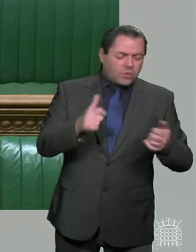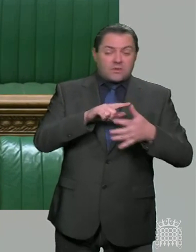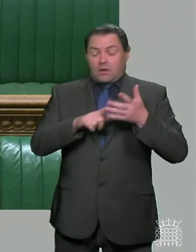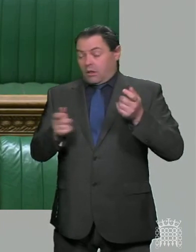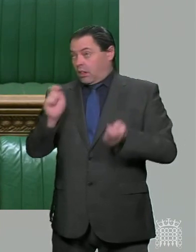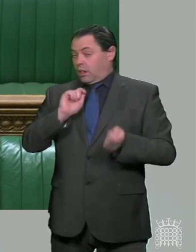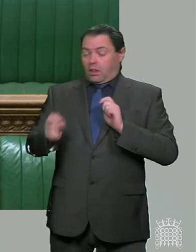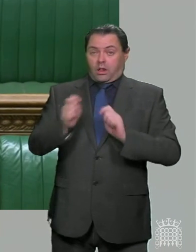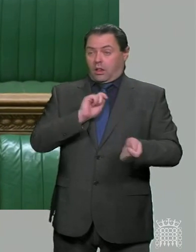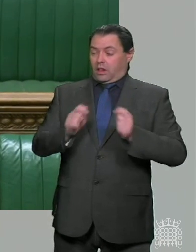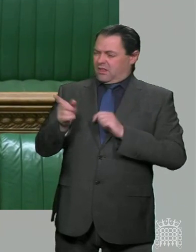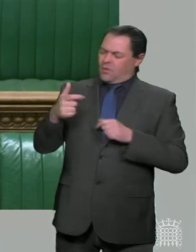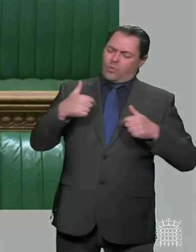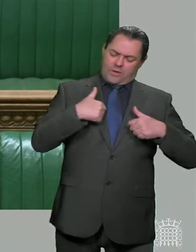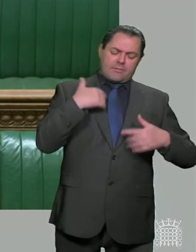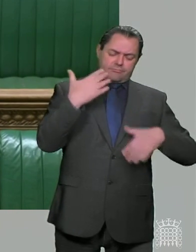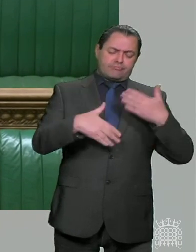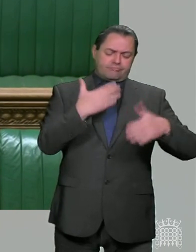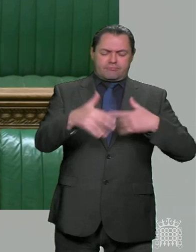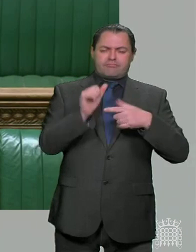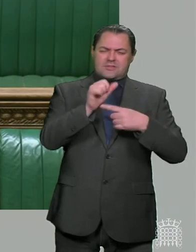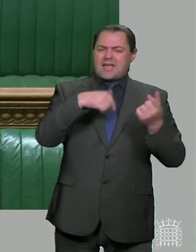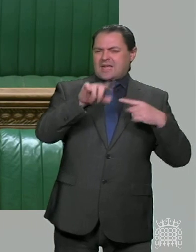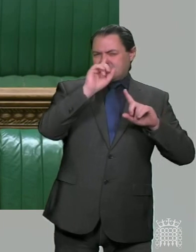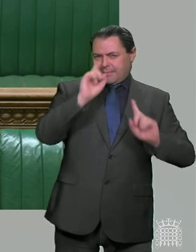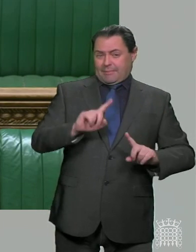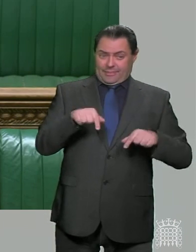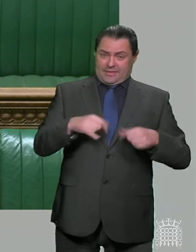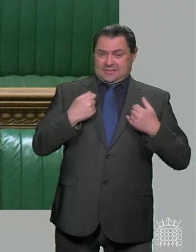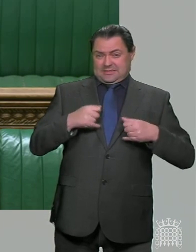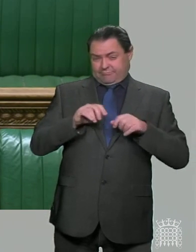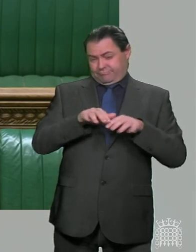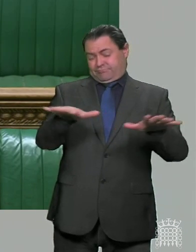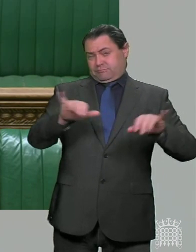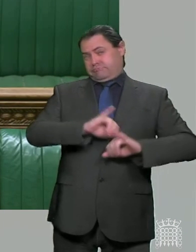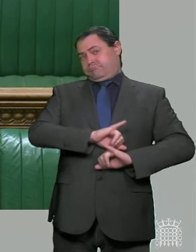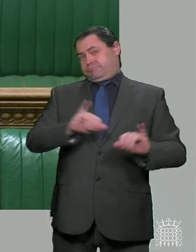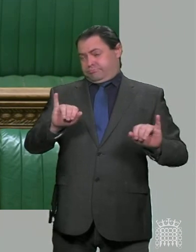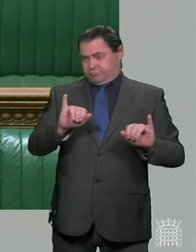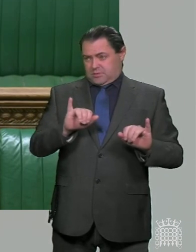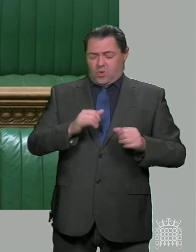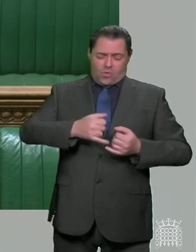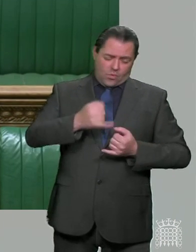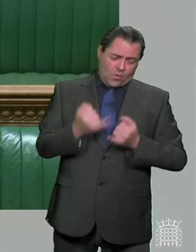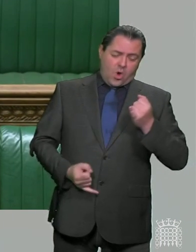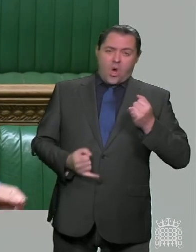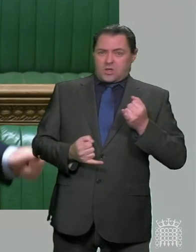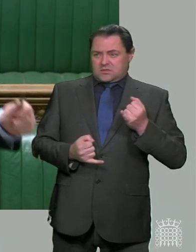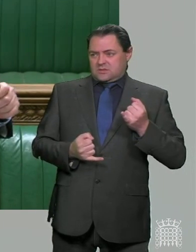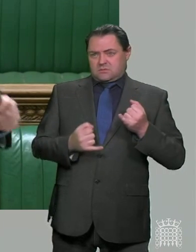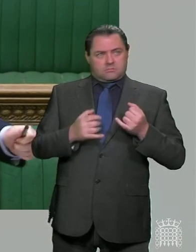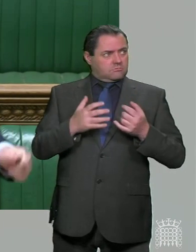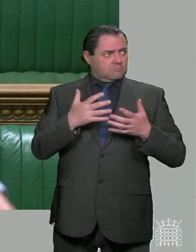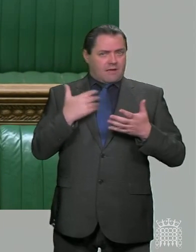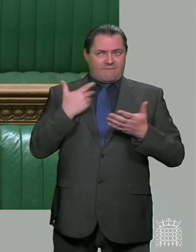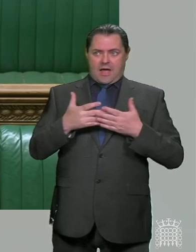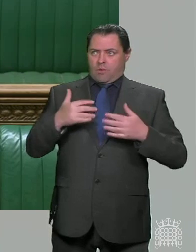We have got on with the job of protecting the people of this country from one of the worst pandemics in living memory, if not the worst in living memory.